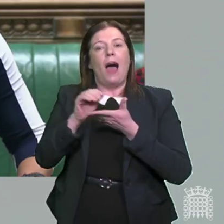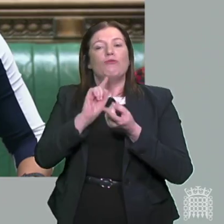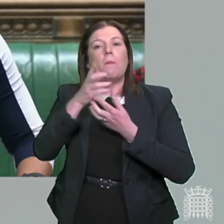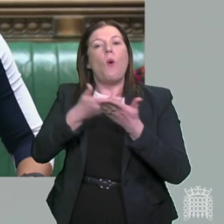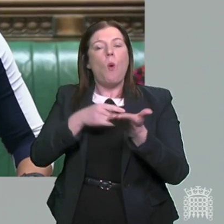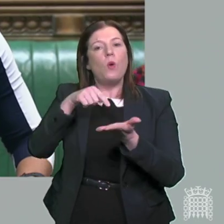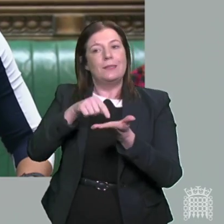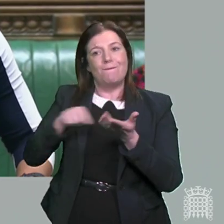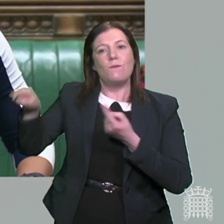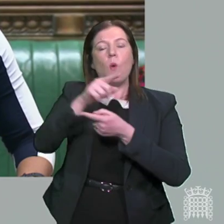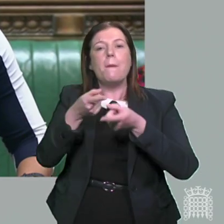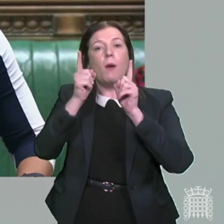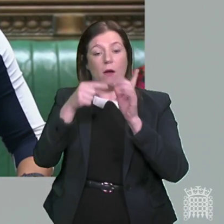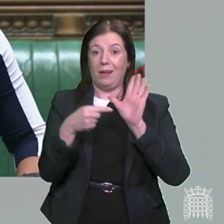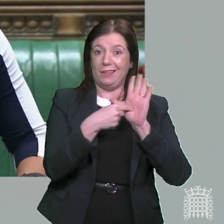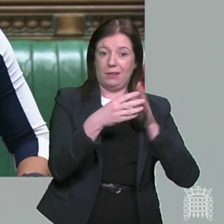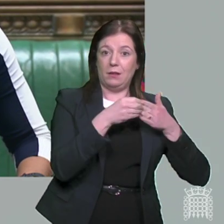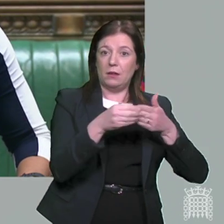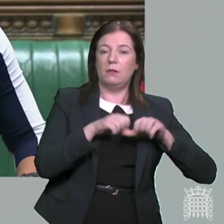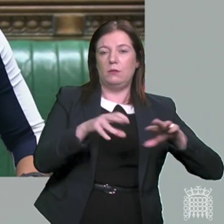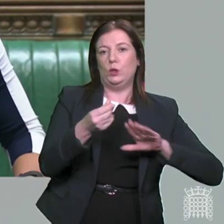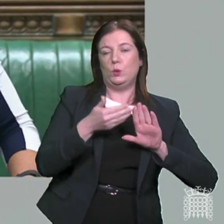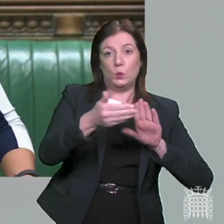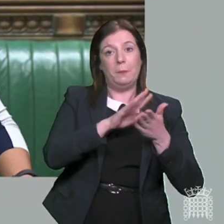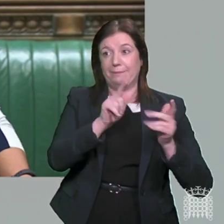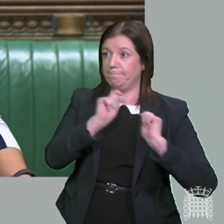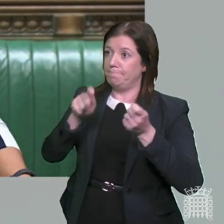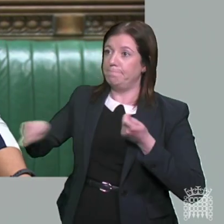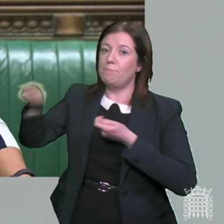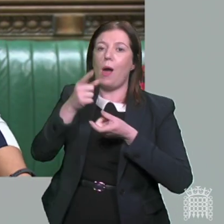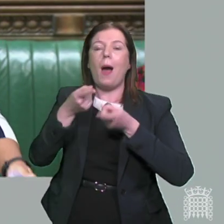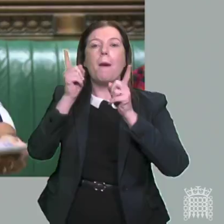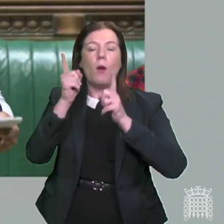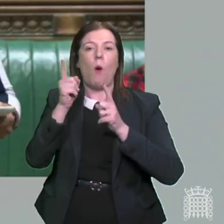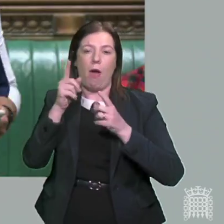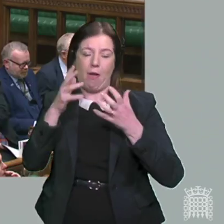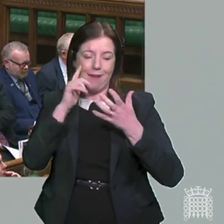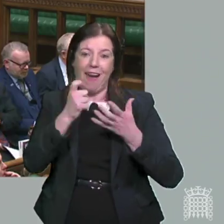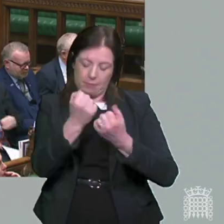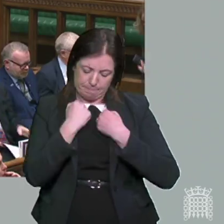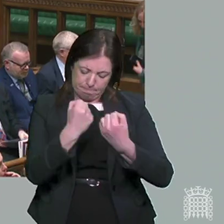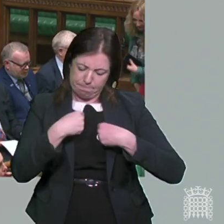That will be published soon and will support employers to identify and tackle unfair pay gaps in their workforces.